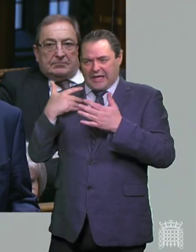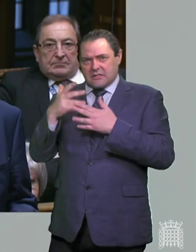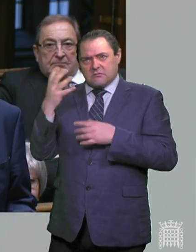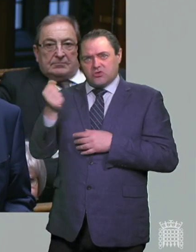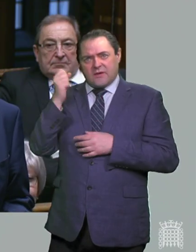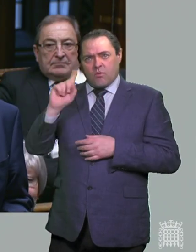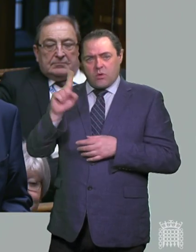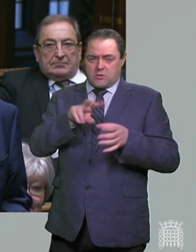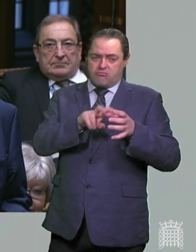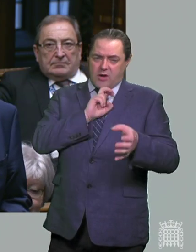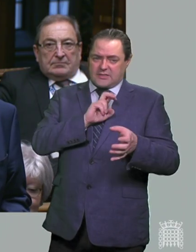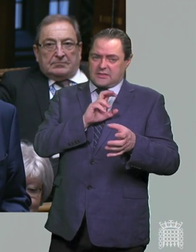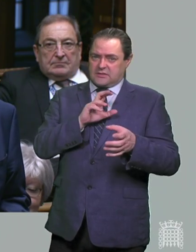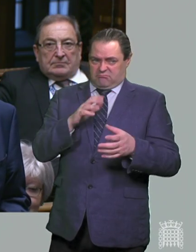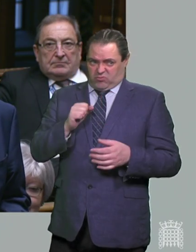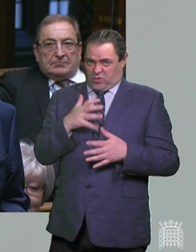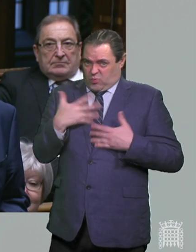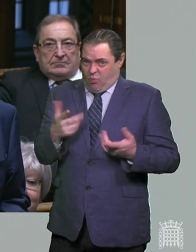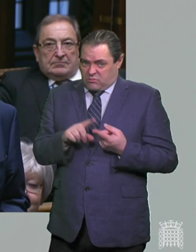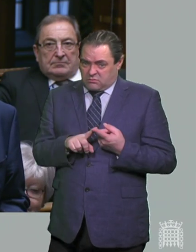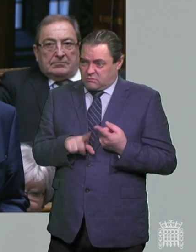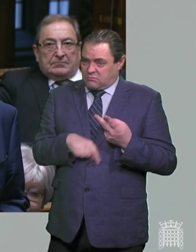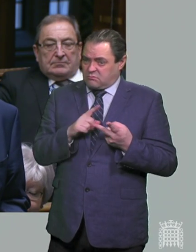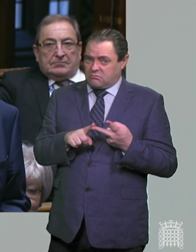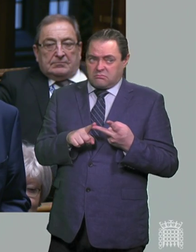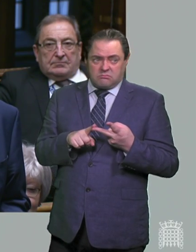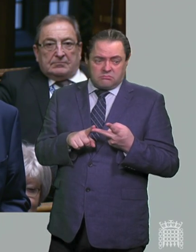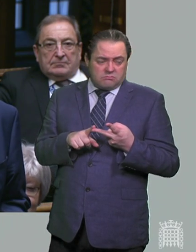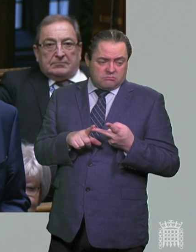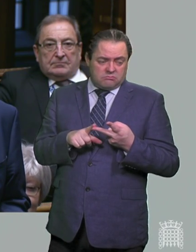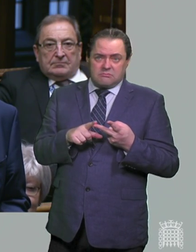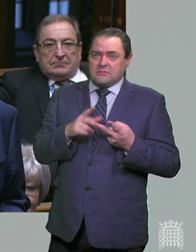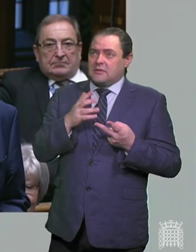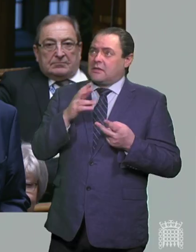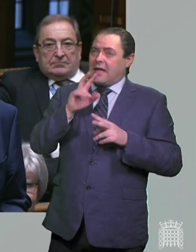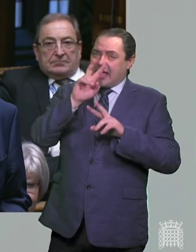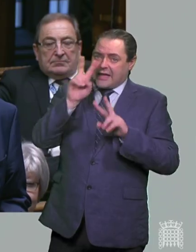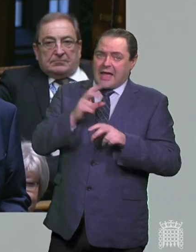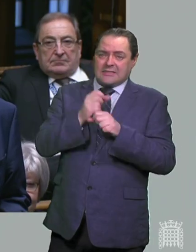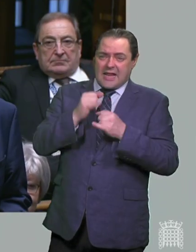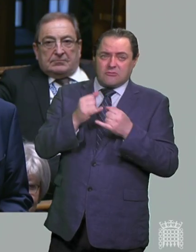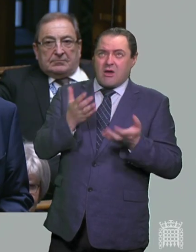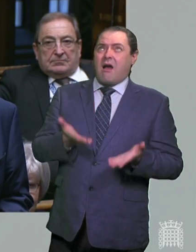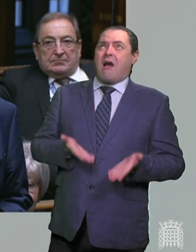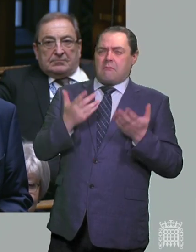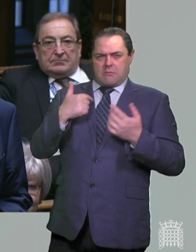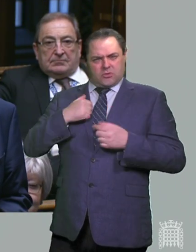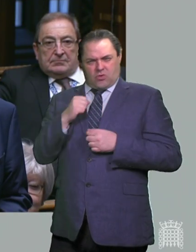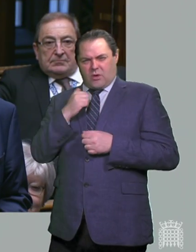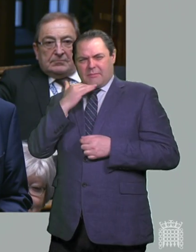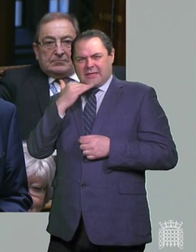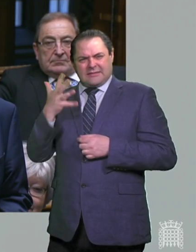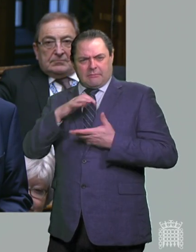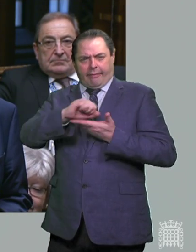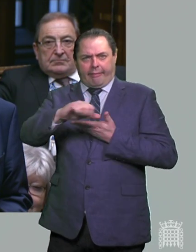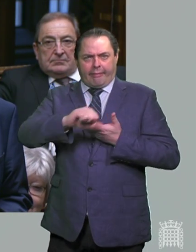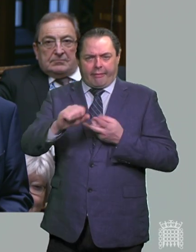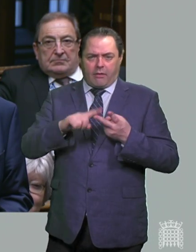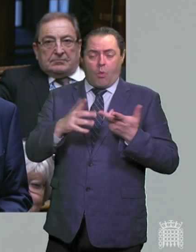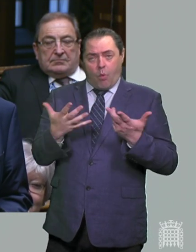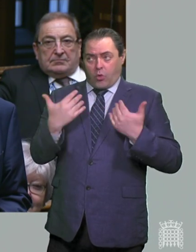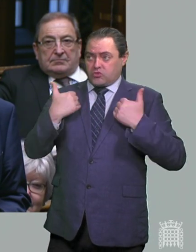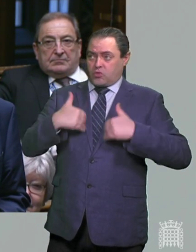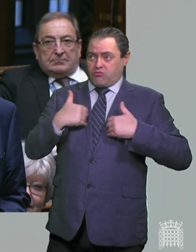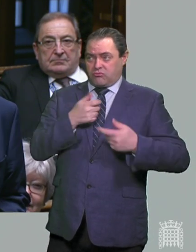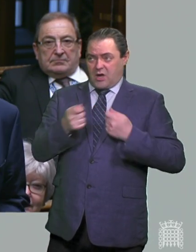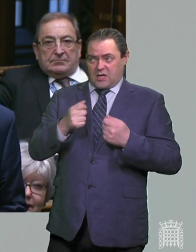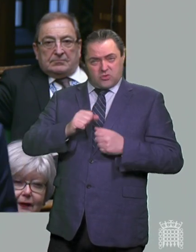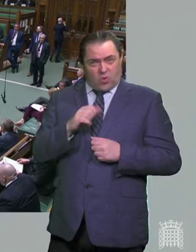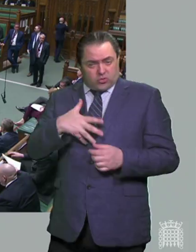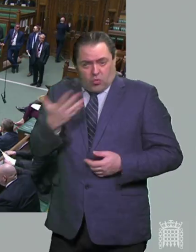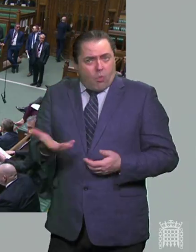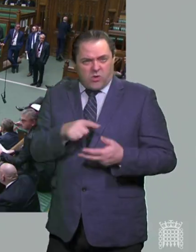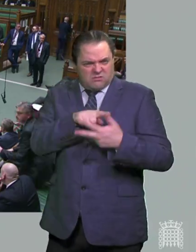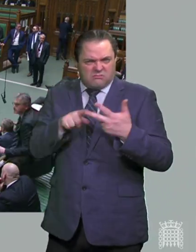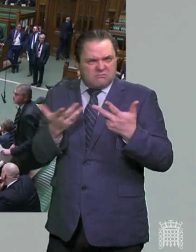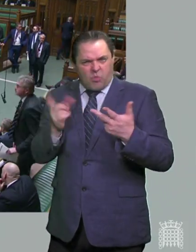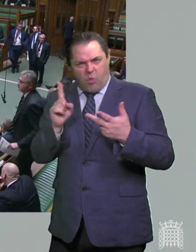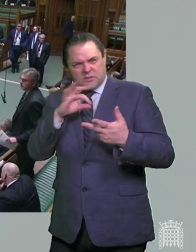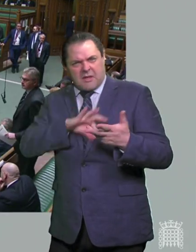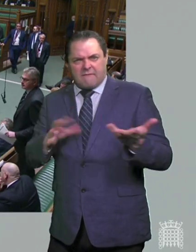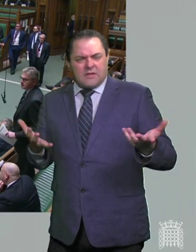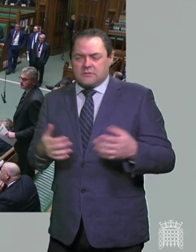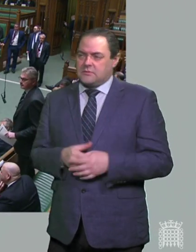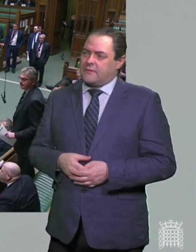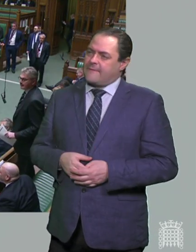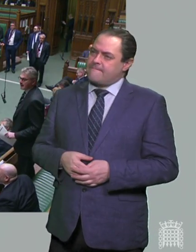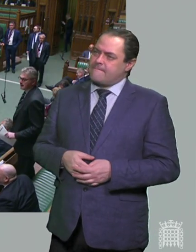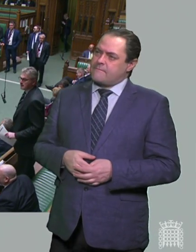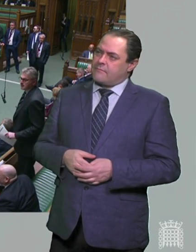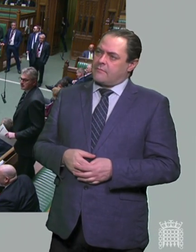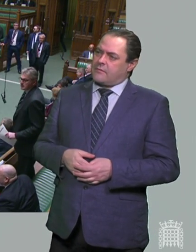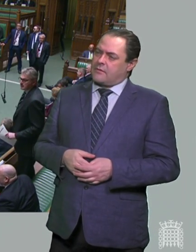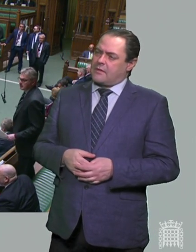Is it a Brexit that Scotland does not support; is it high-rise energy prices in energy-rich Scotland; or is it being run by a bunch of Tories that most of Scotland rejected?